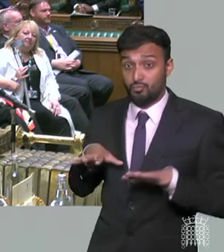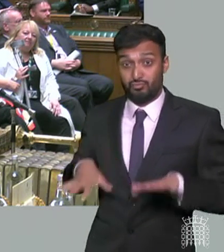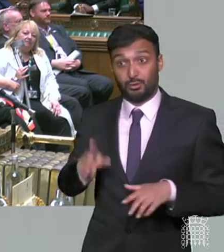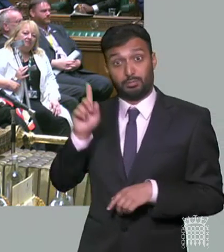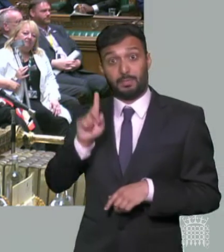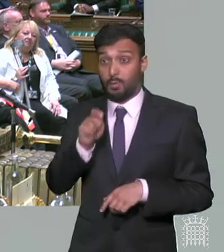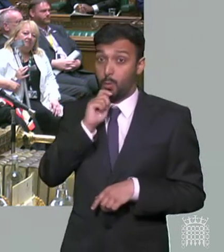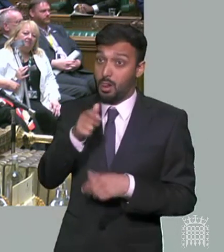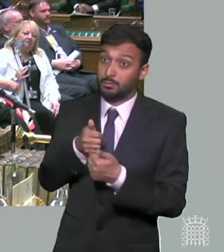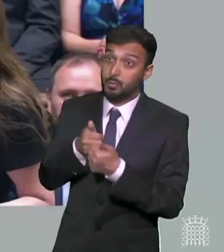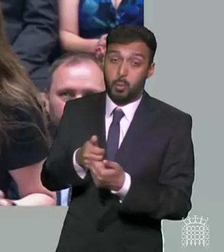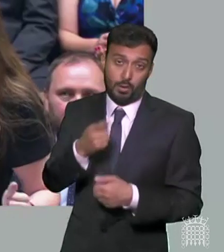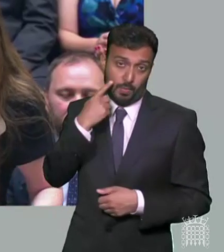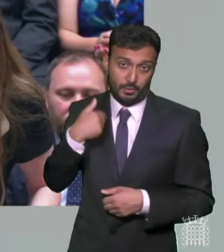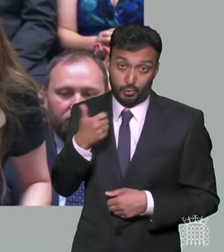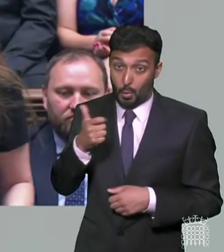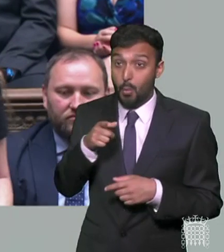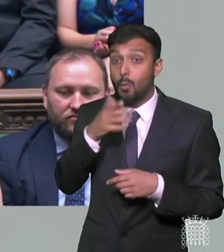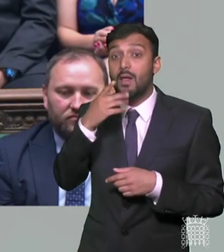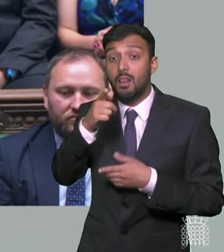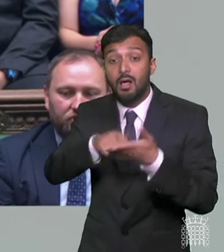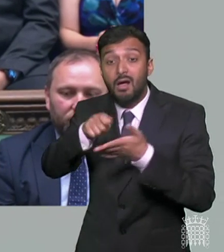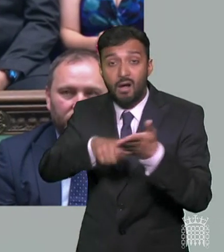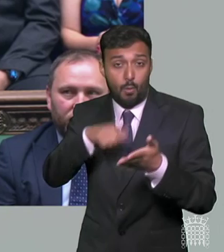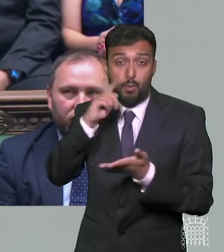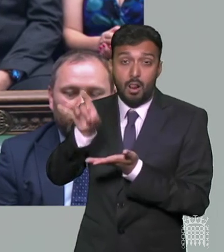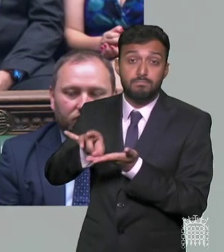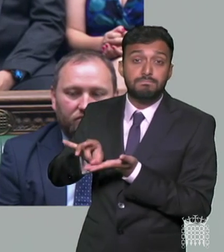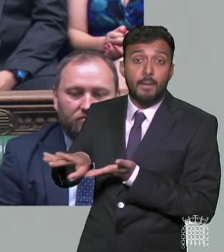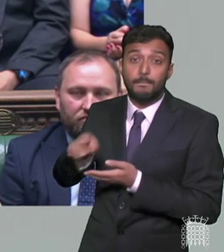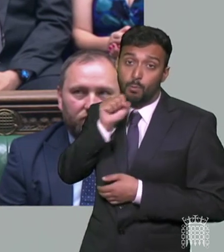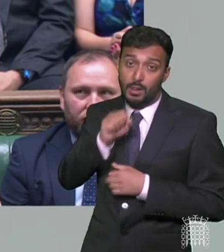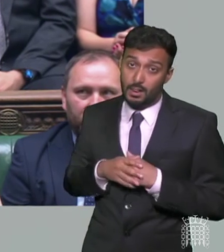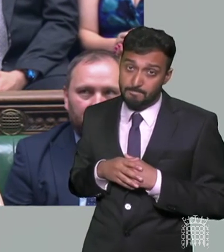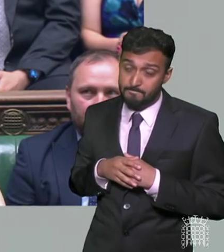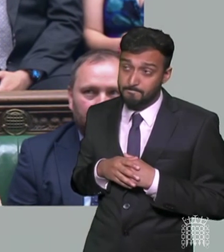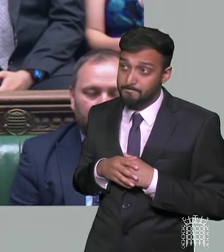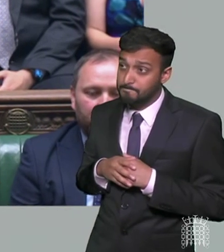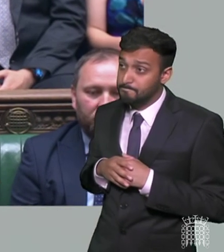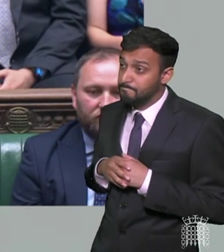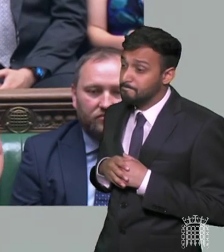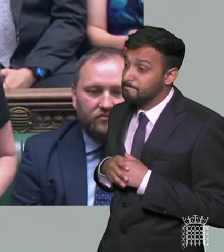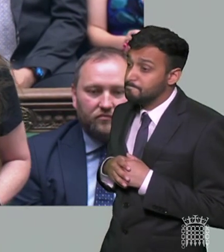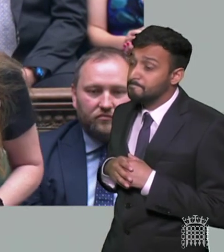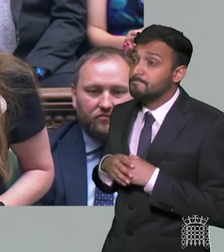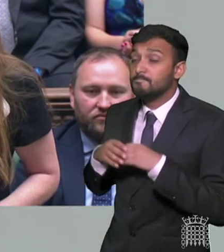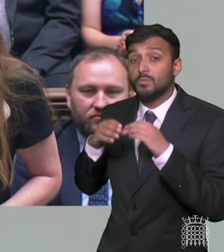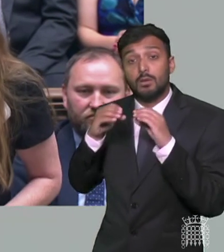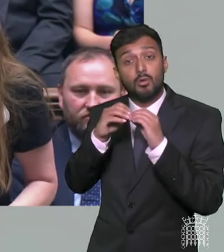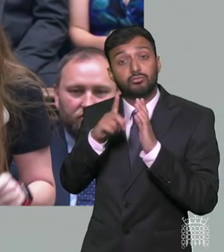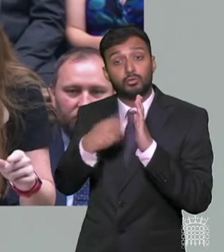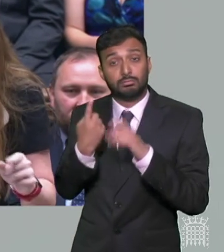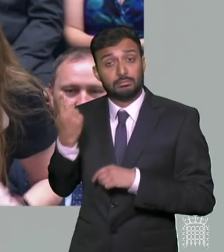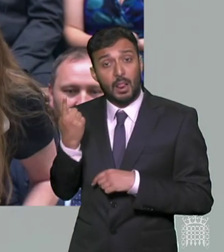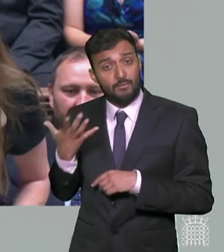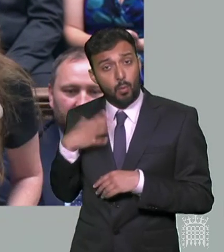Now, let us imagine that the Prime Minister is still clinging on into the 2030s.